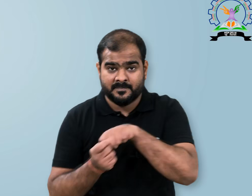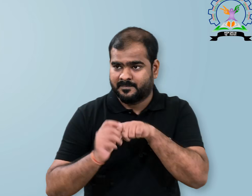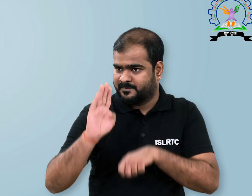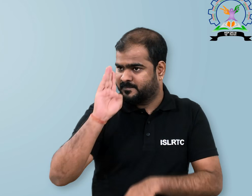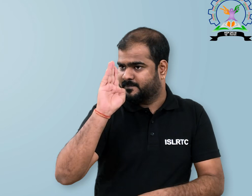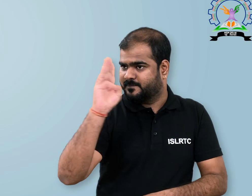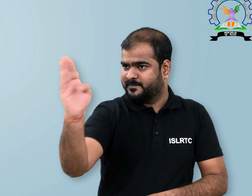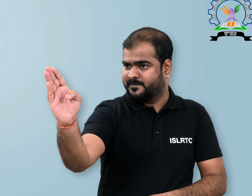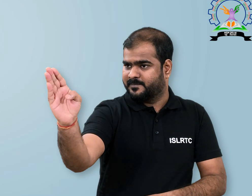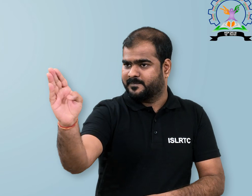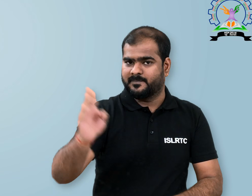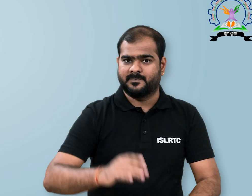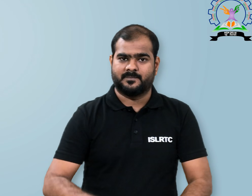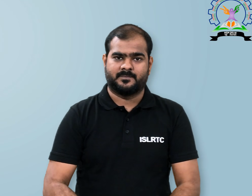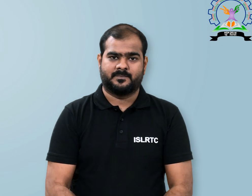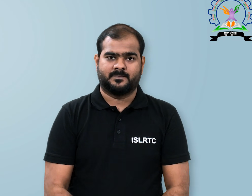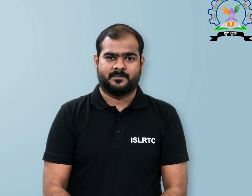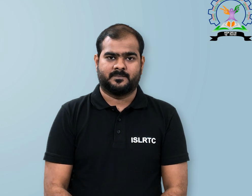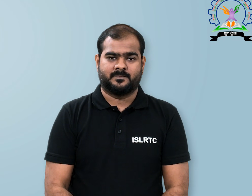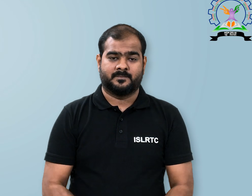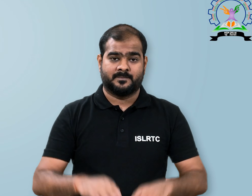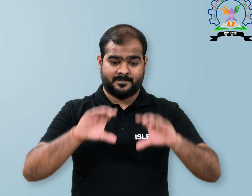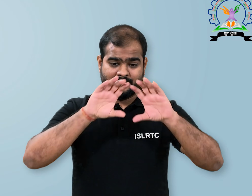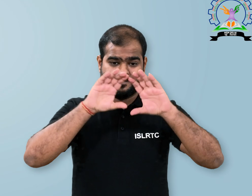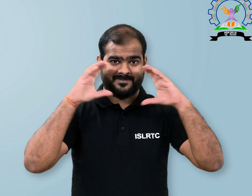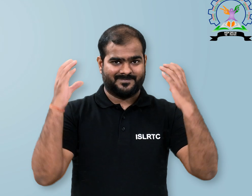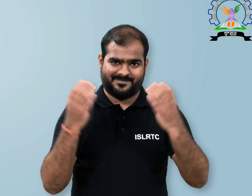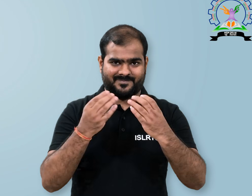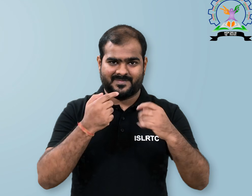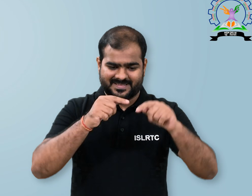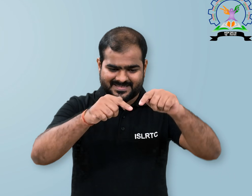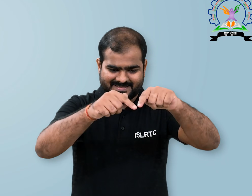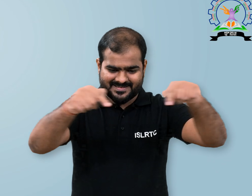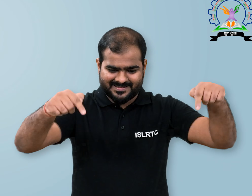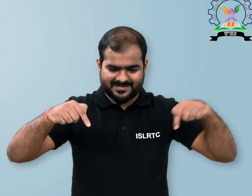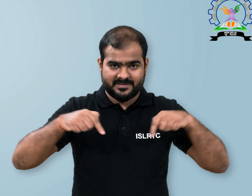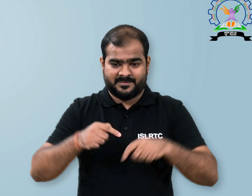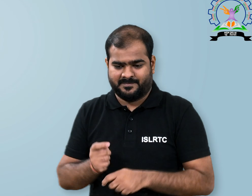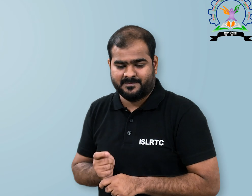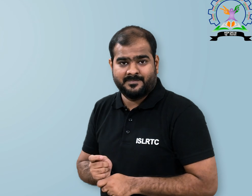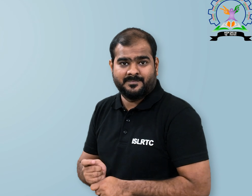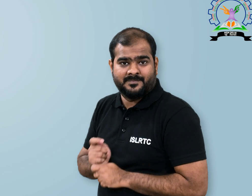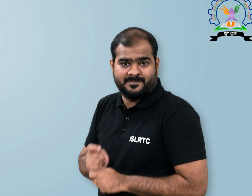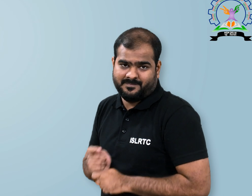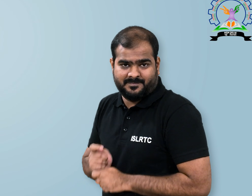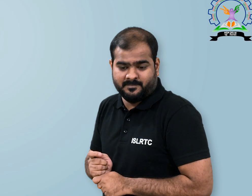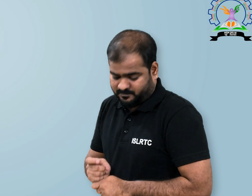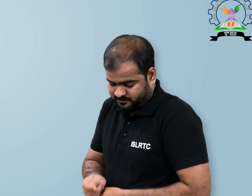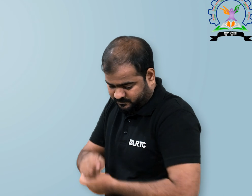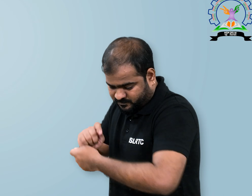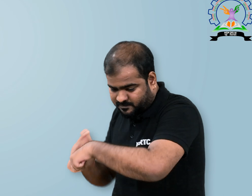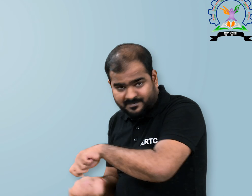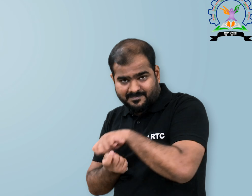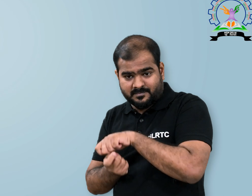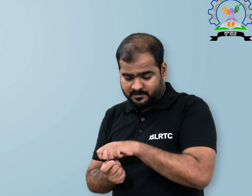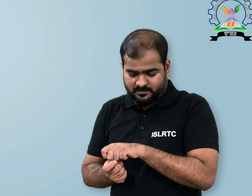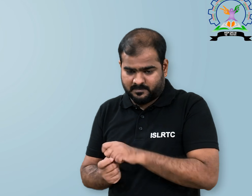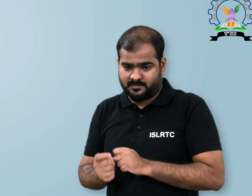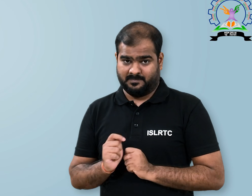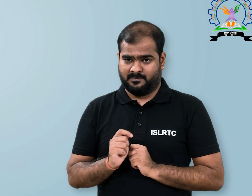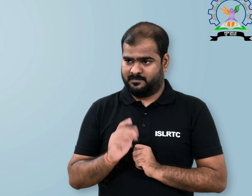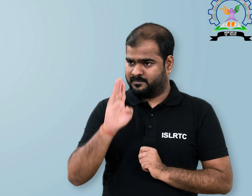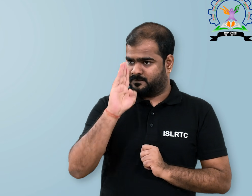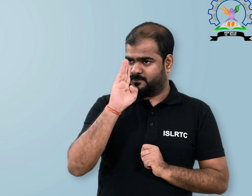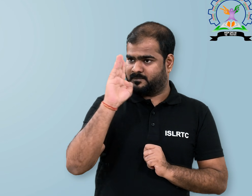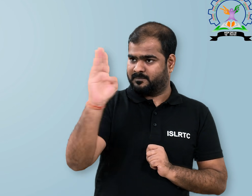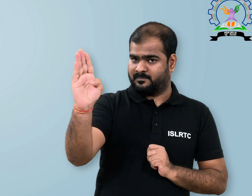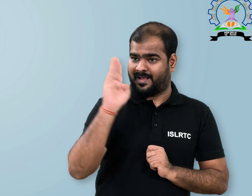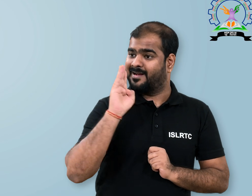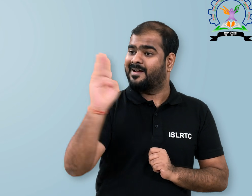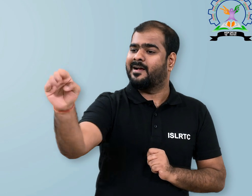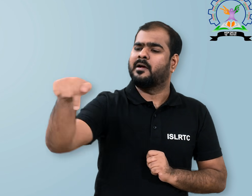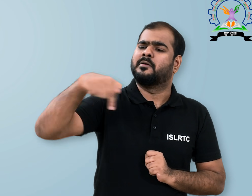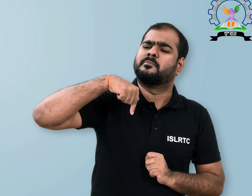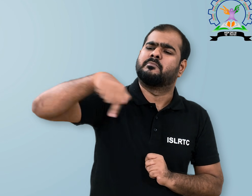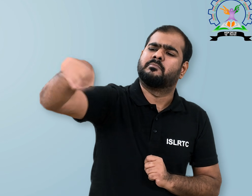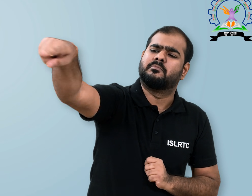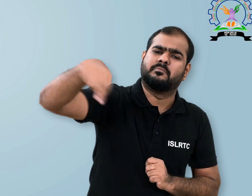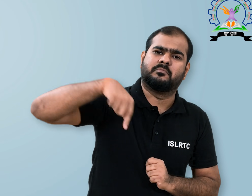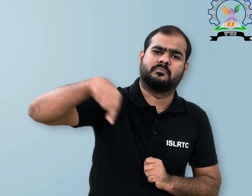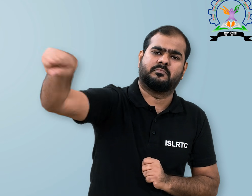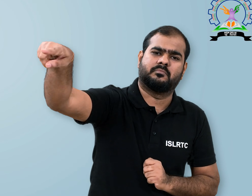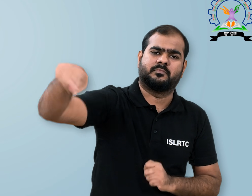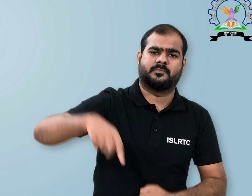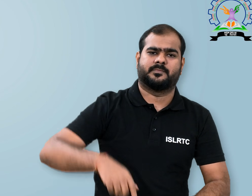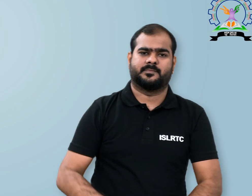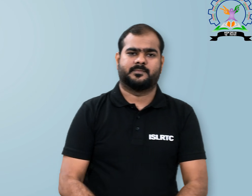Cover Drive A batting stroke played with a straight bat in the cover region.